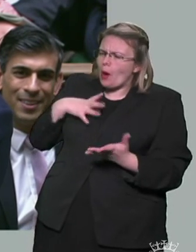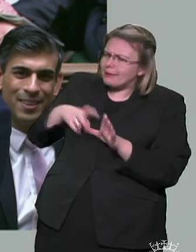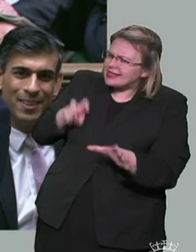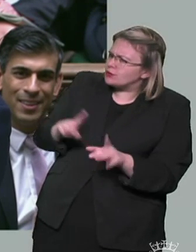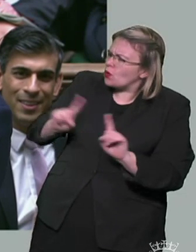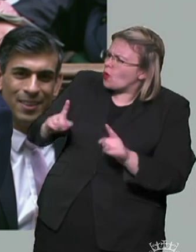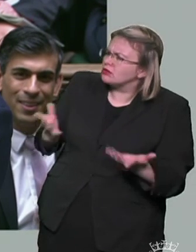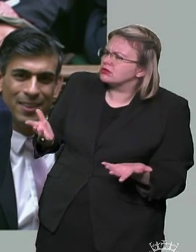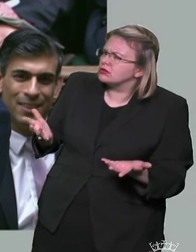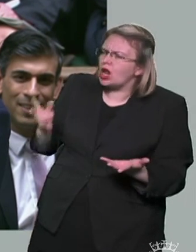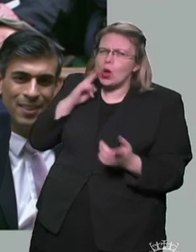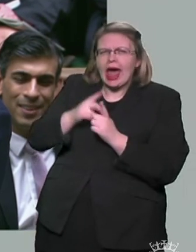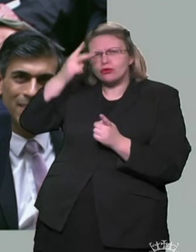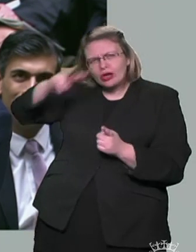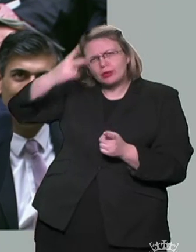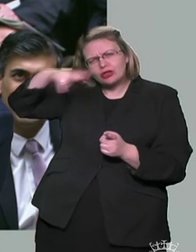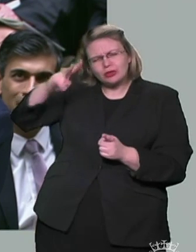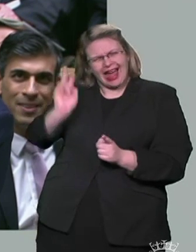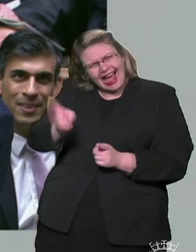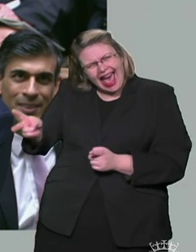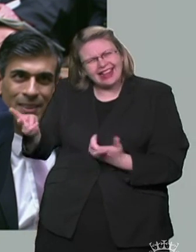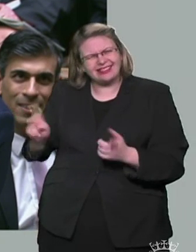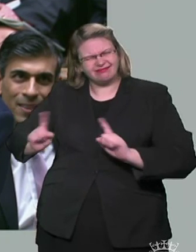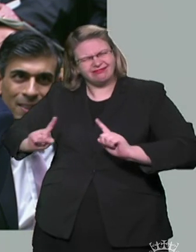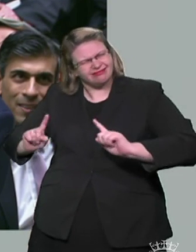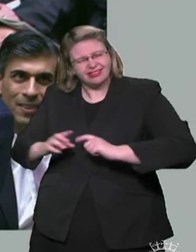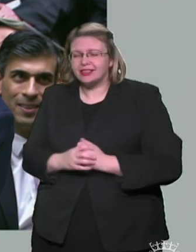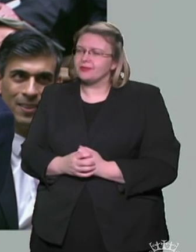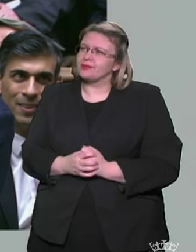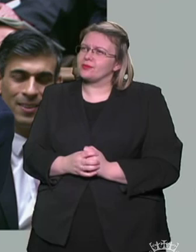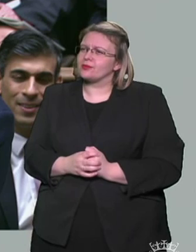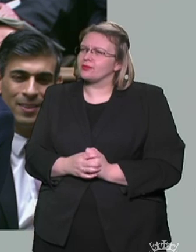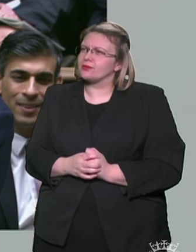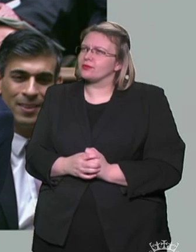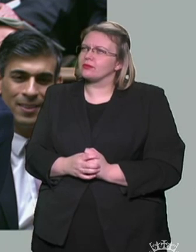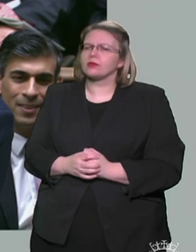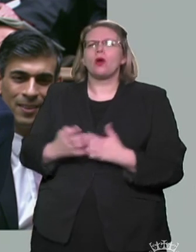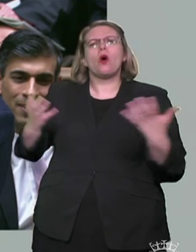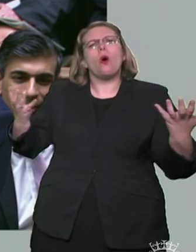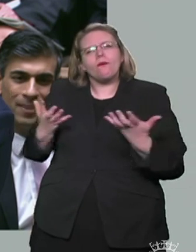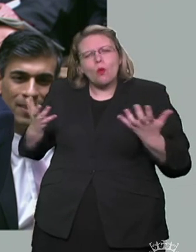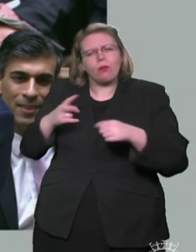We do at least expect some consistency from this human weather vane.